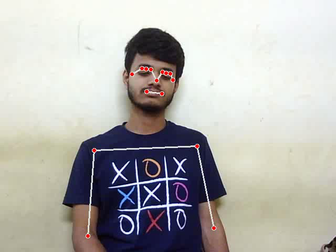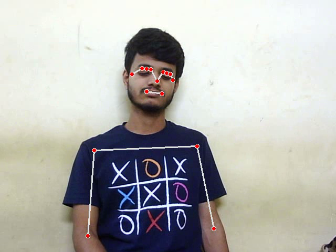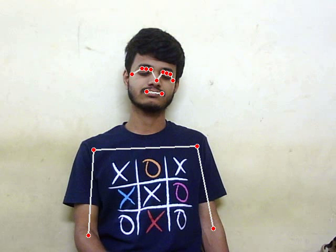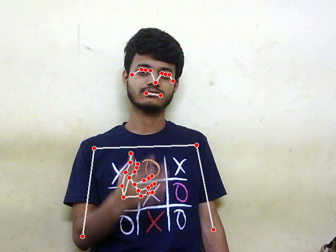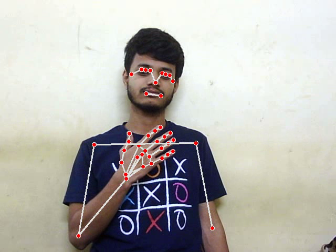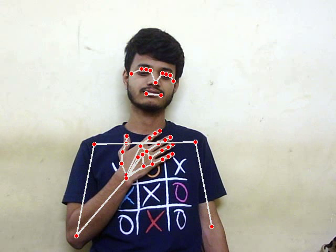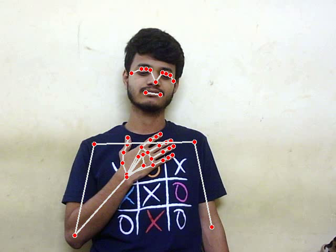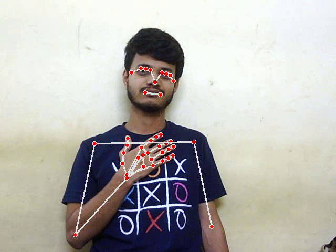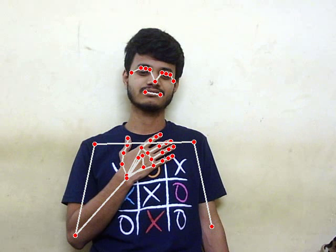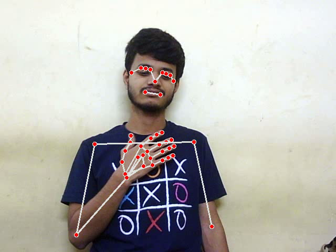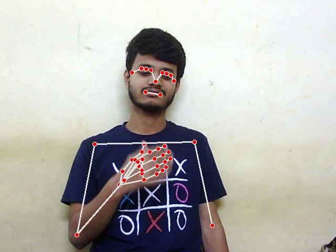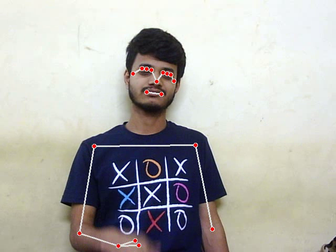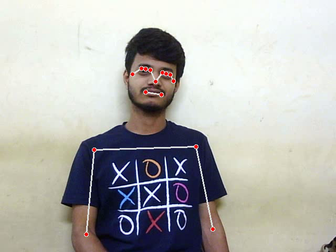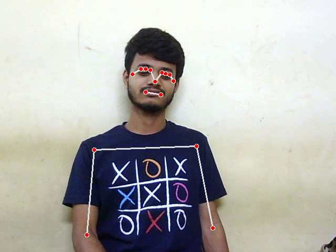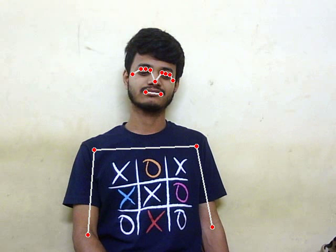my